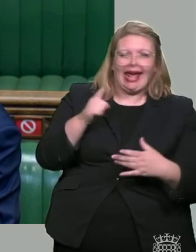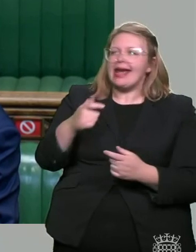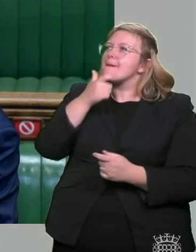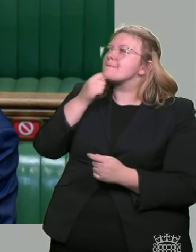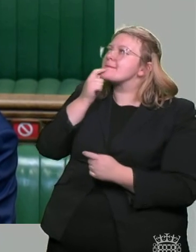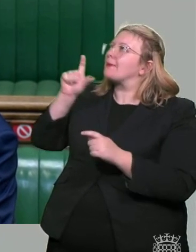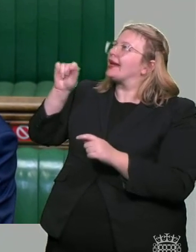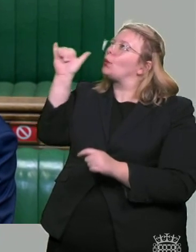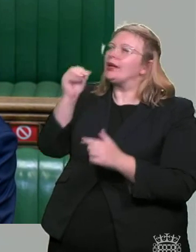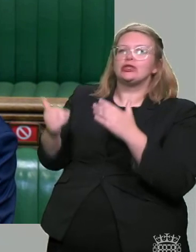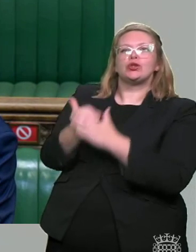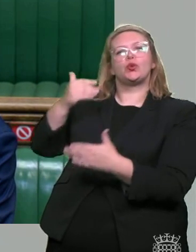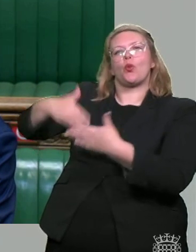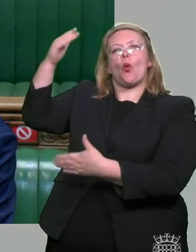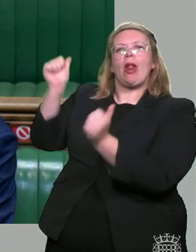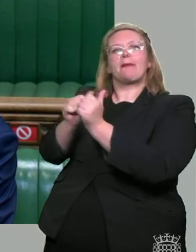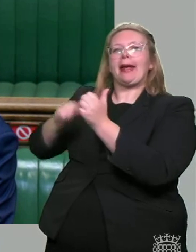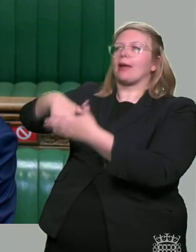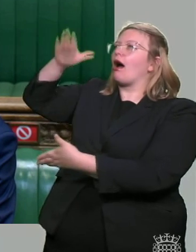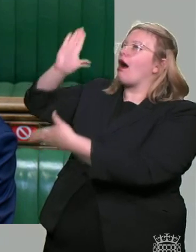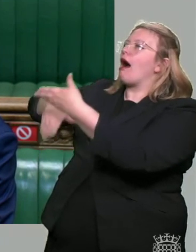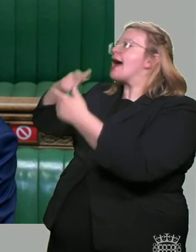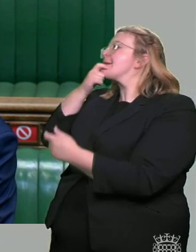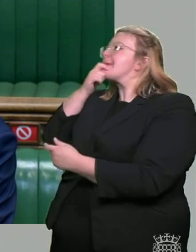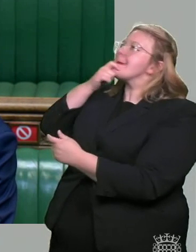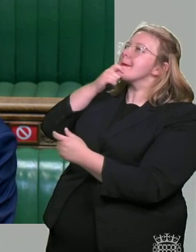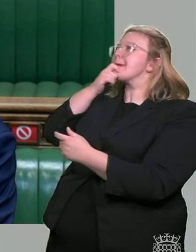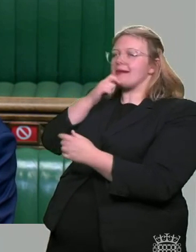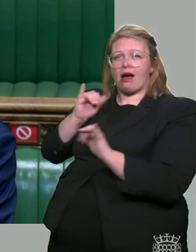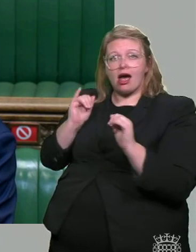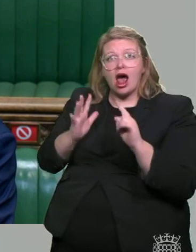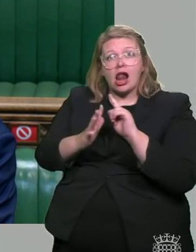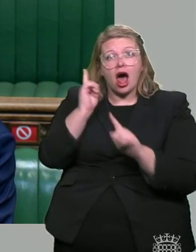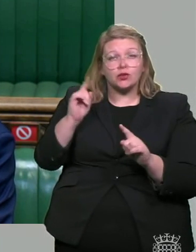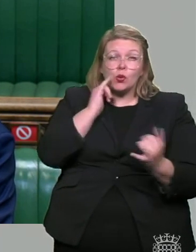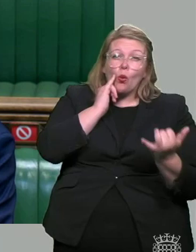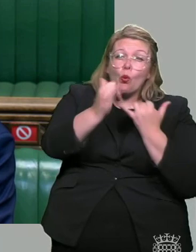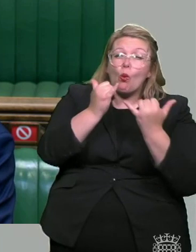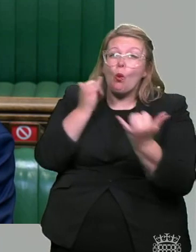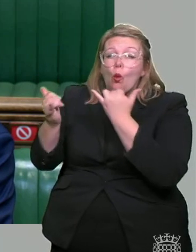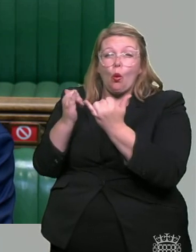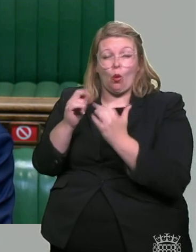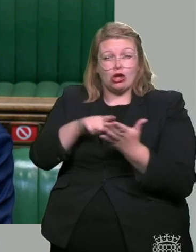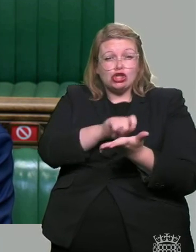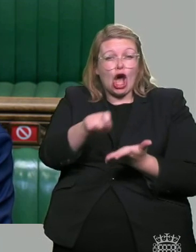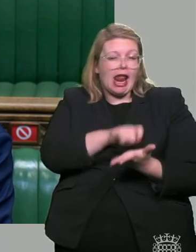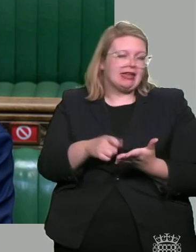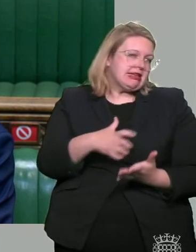Just last week, he spent his time phoning journalists to moan about his old friend Dominic Cummings.